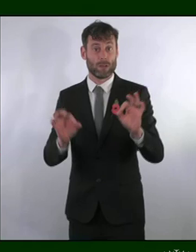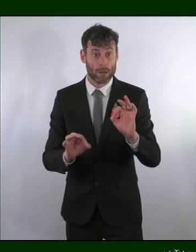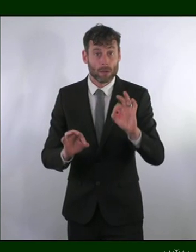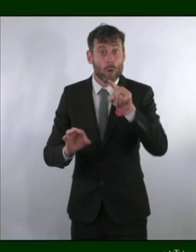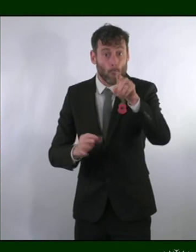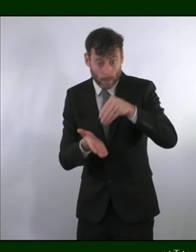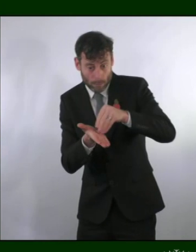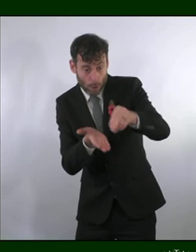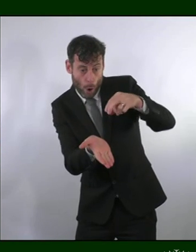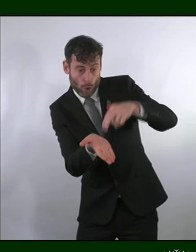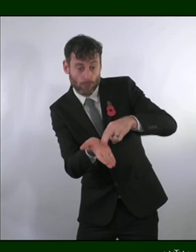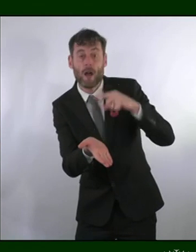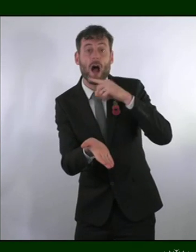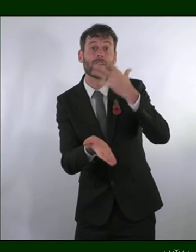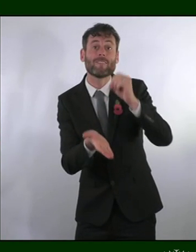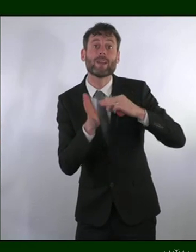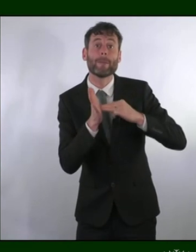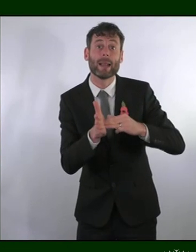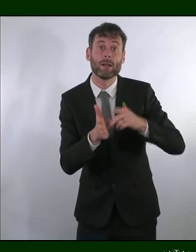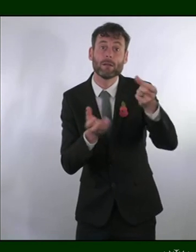The answer is none: not a single face mask—at a cost of £150 million.